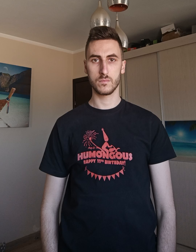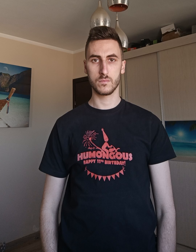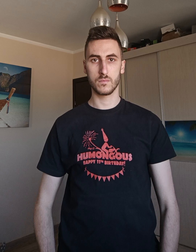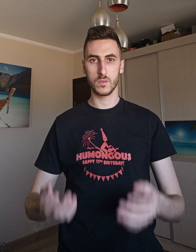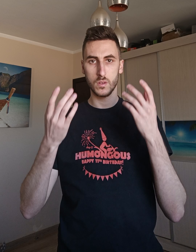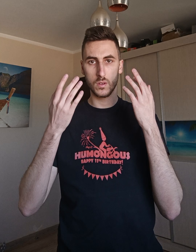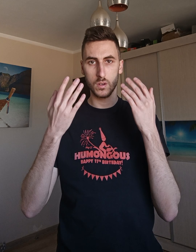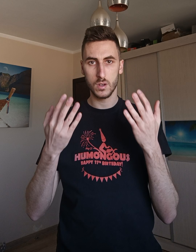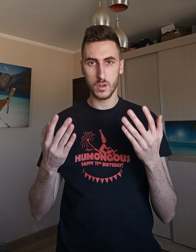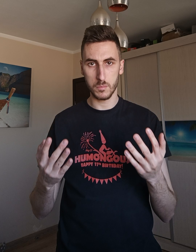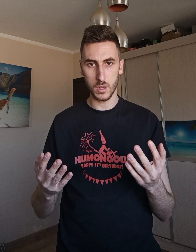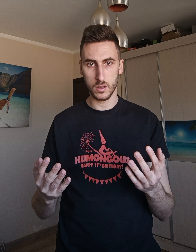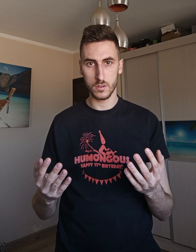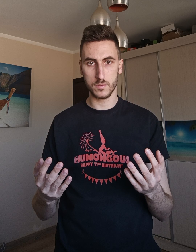כמה